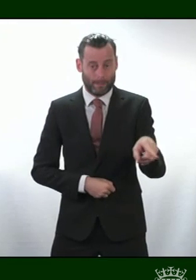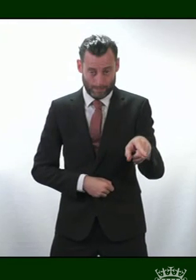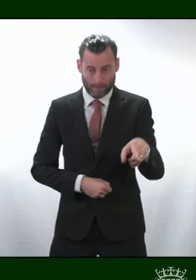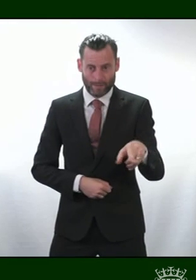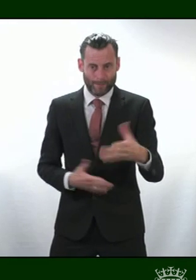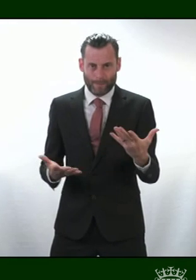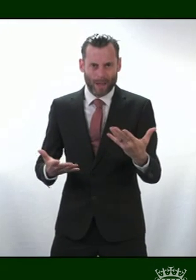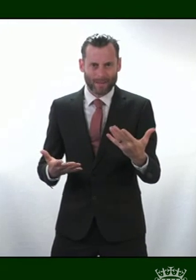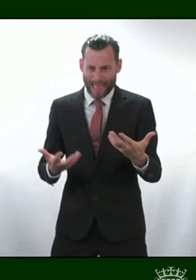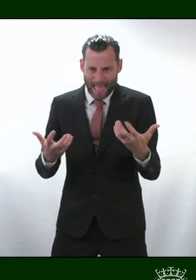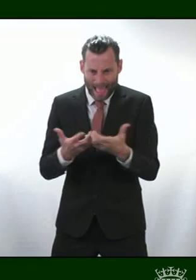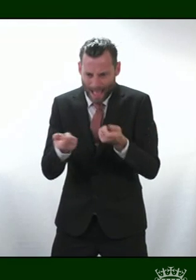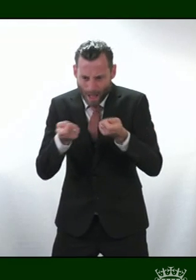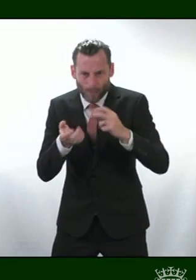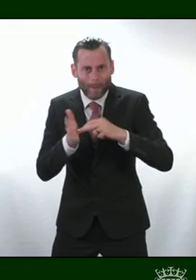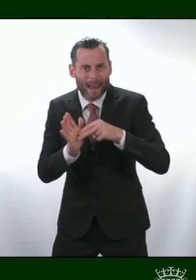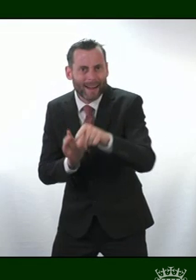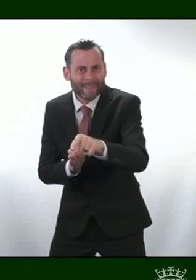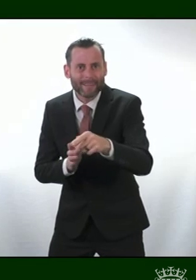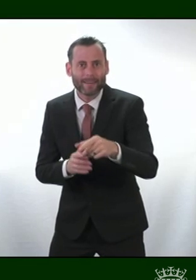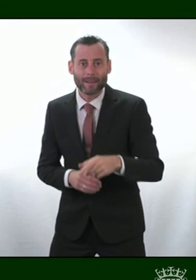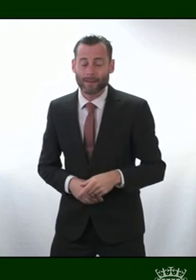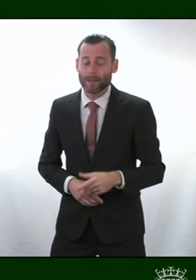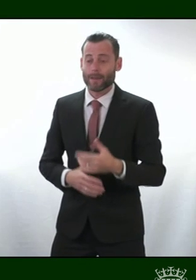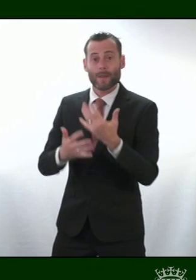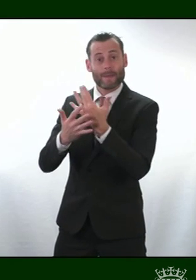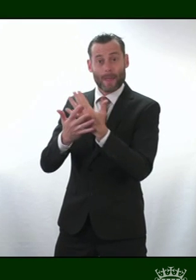People cannot say goodbye to their loved ones.